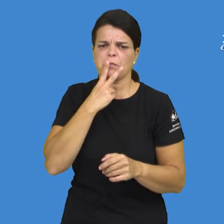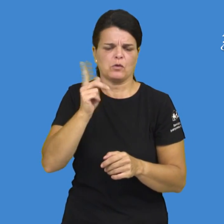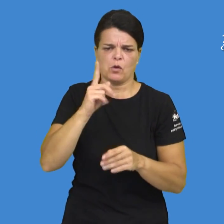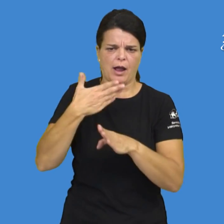no